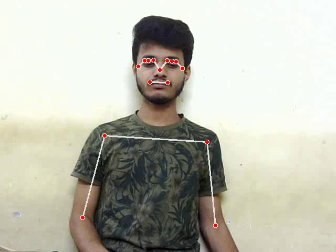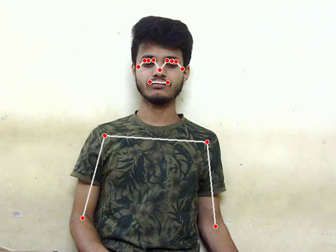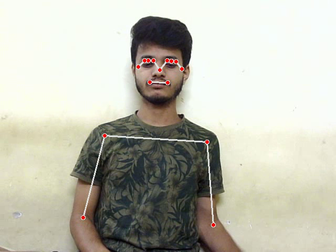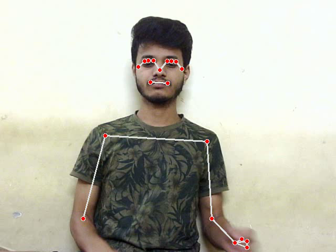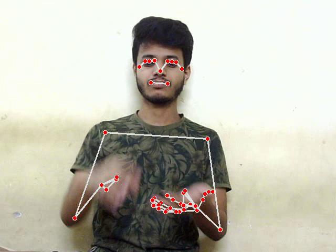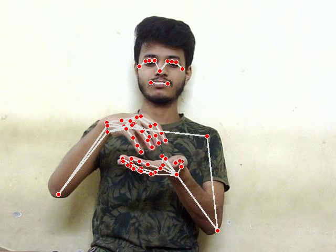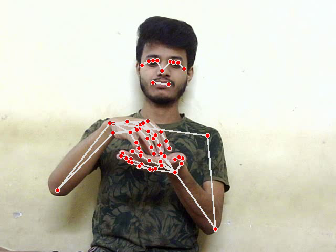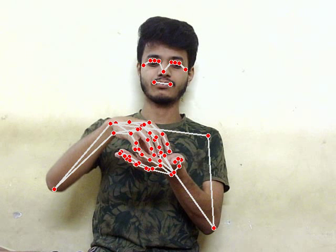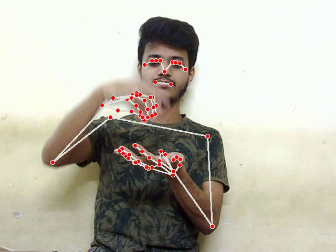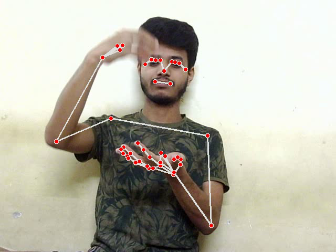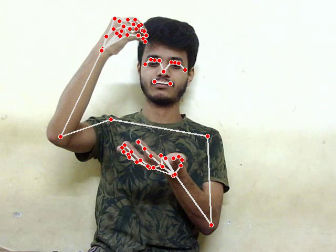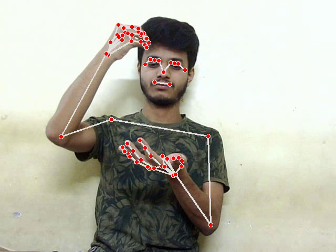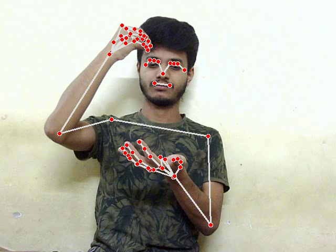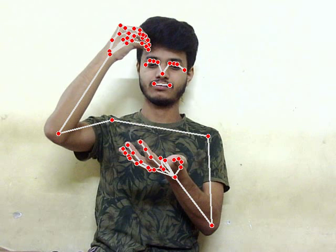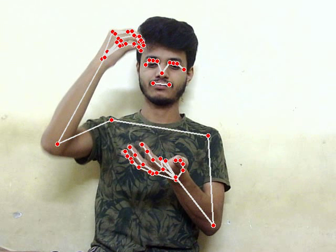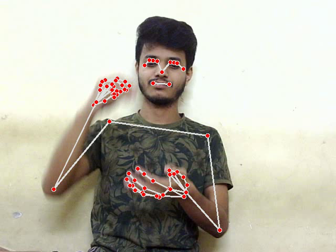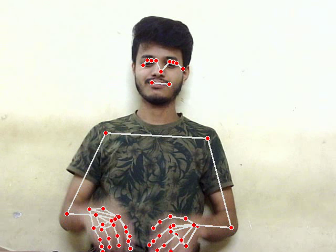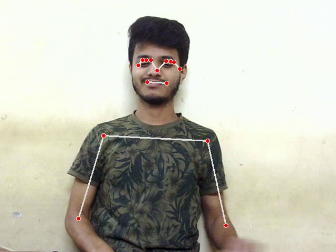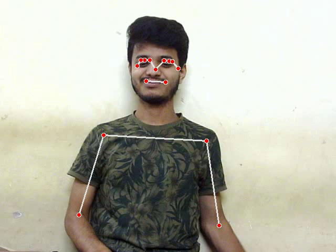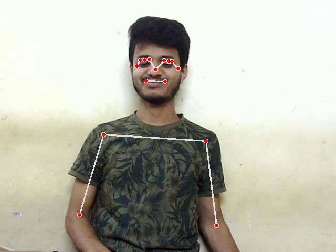learn